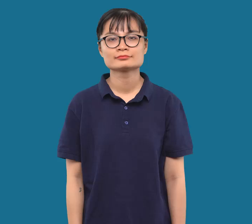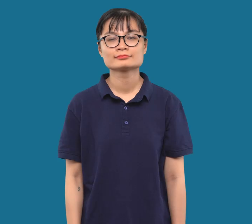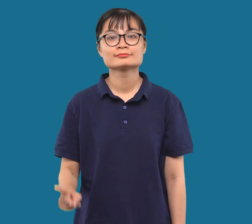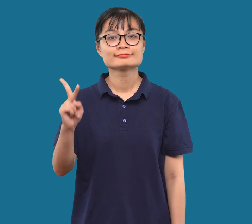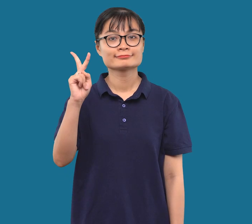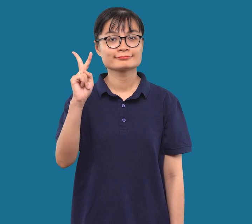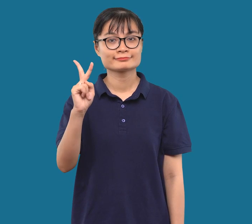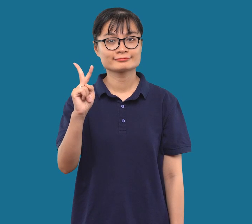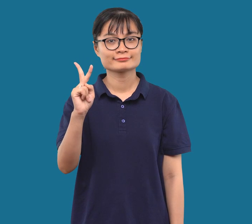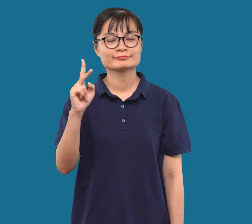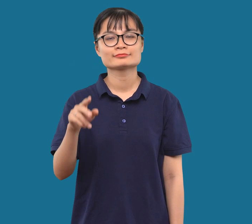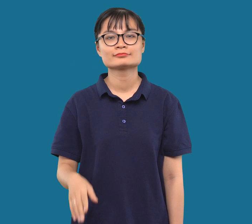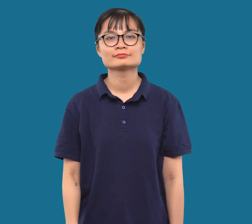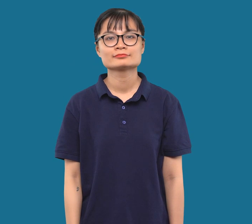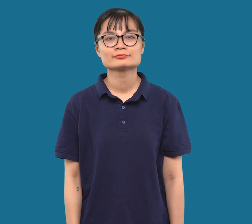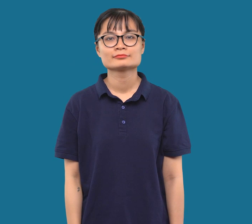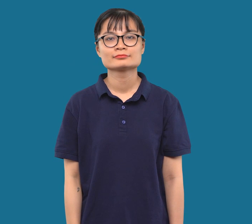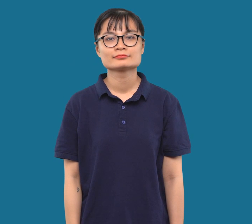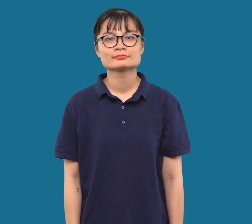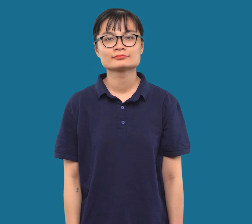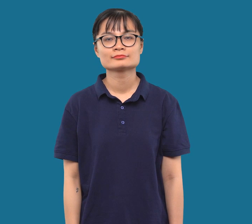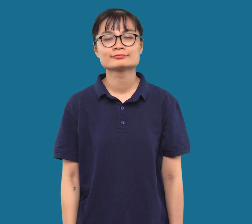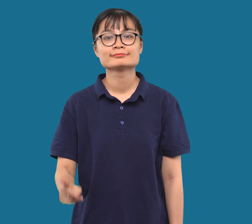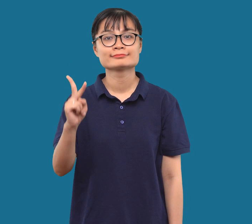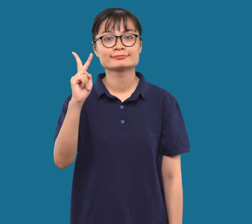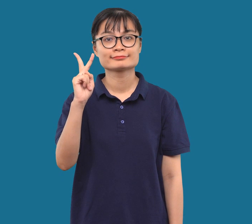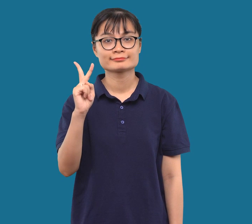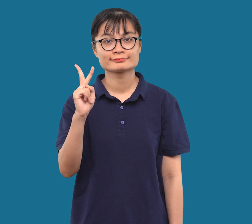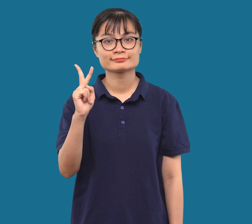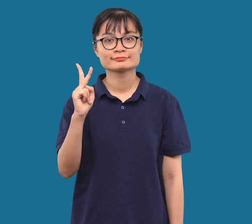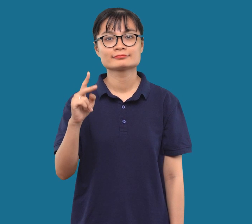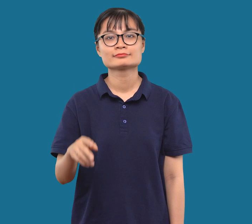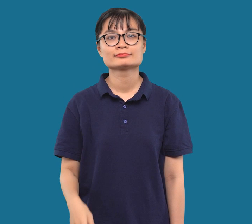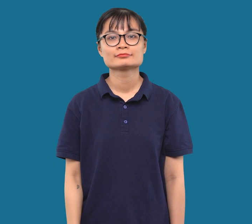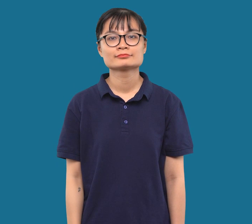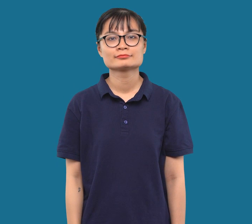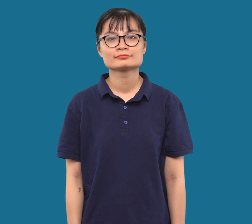h